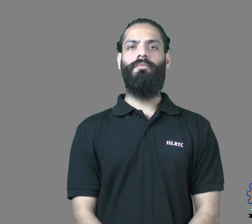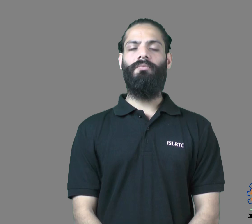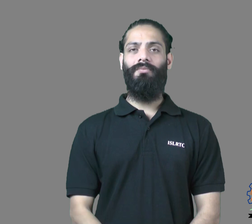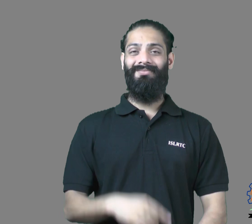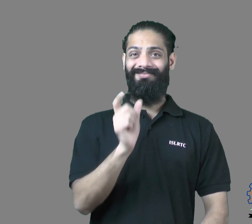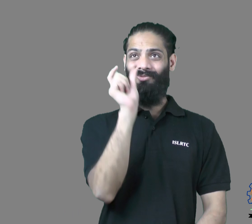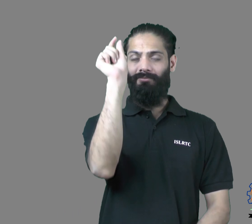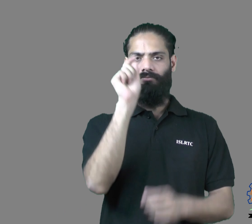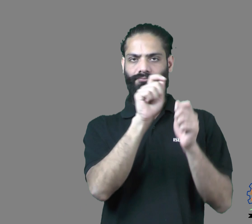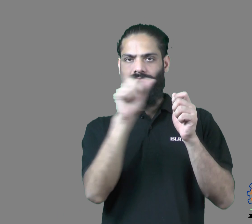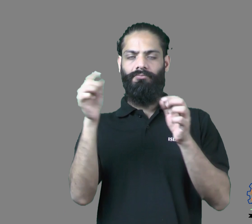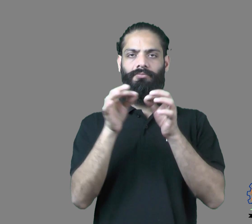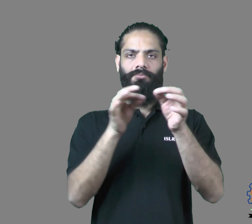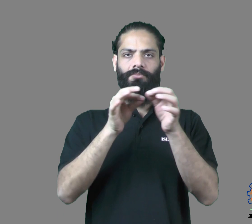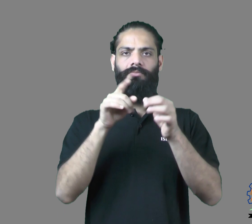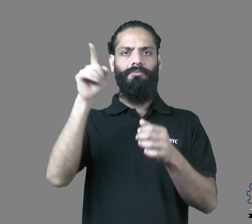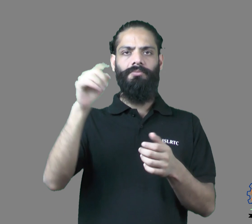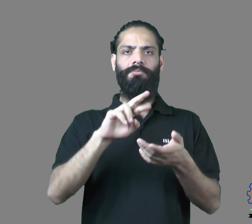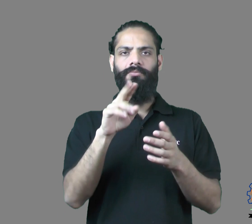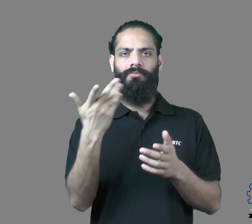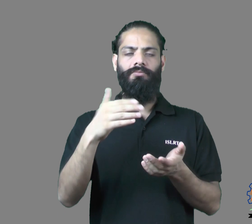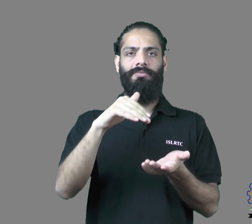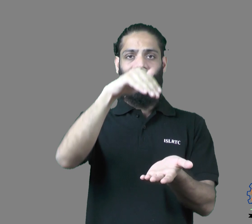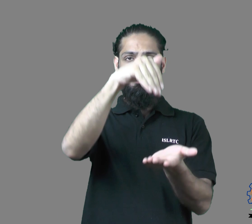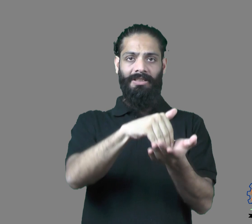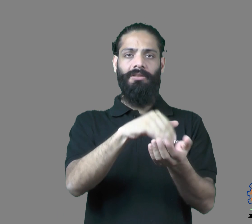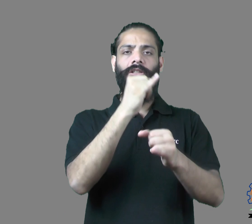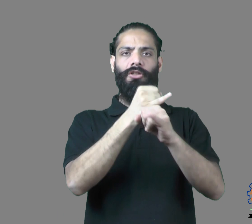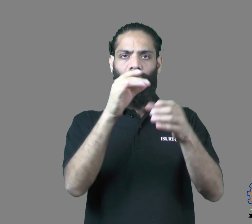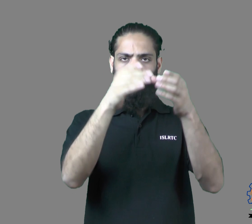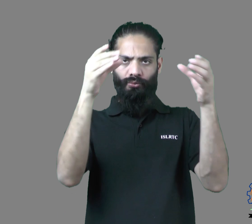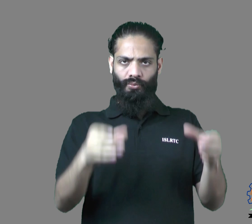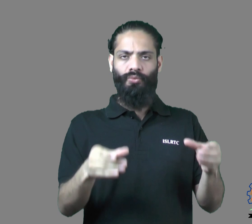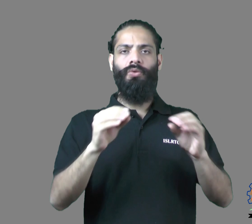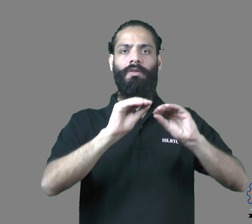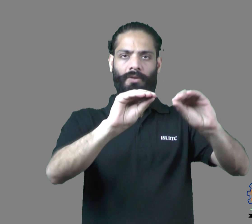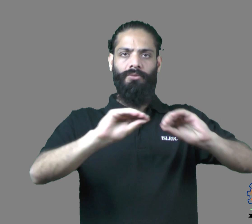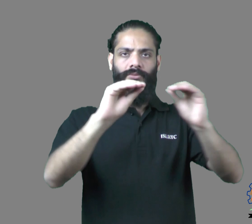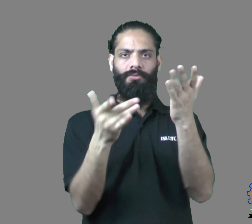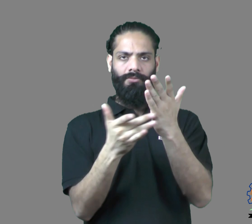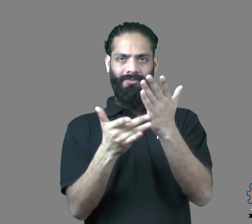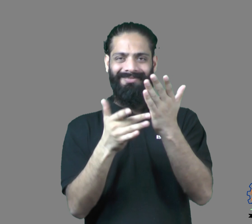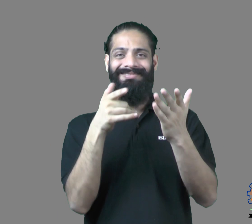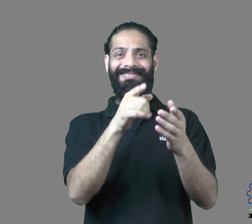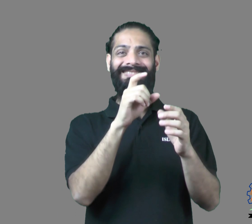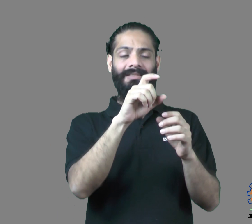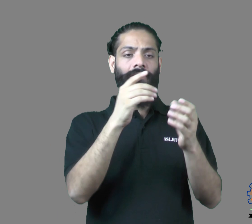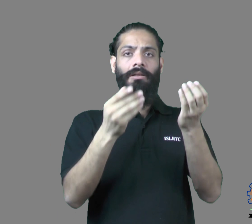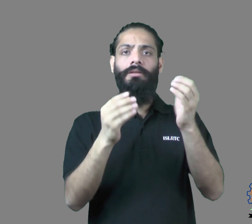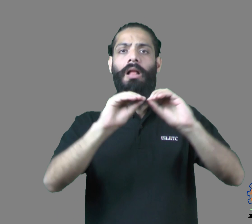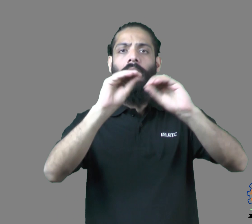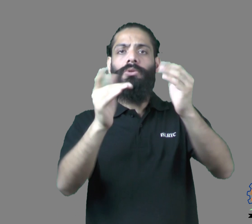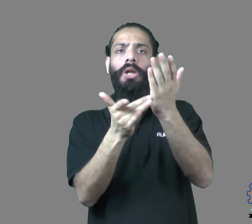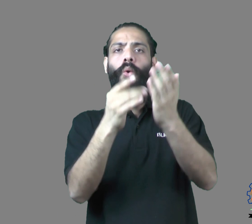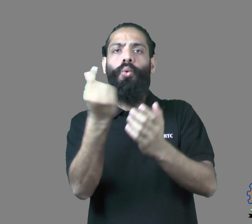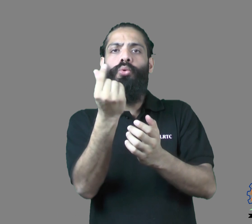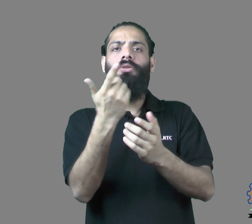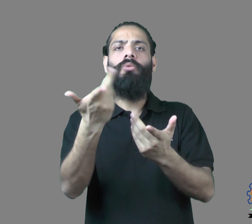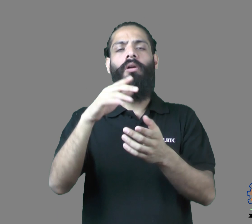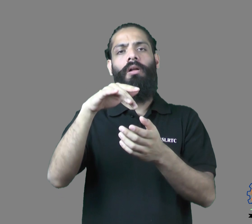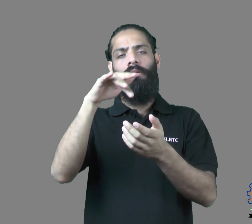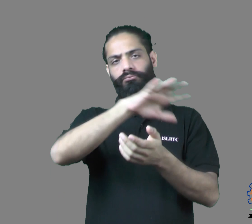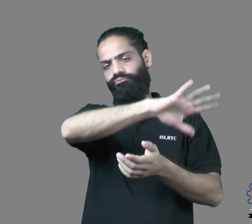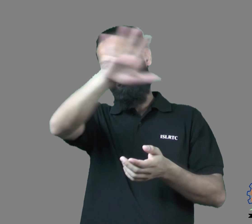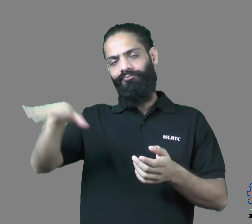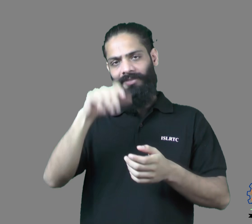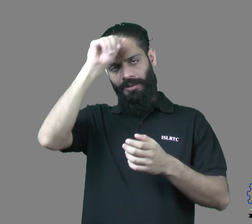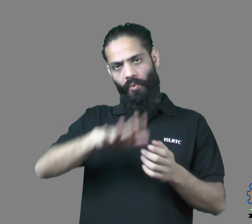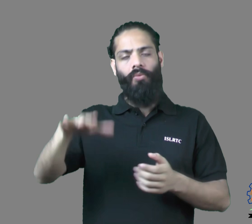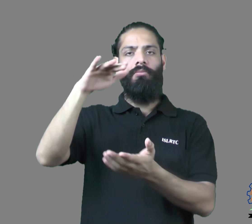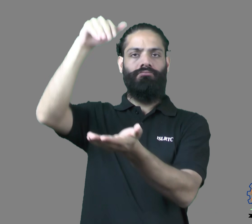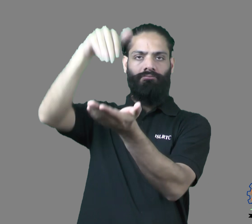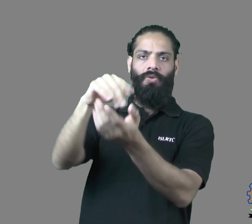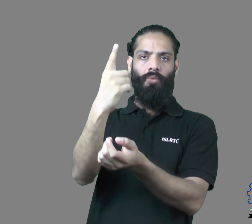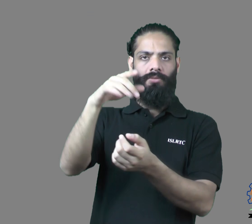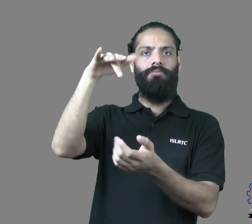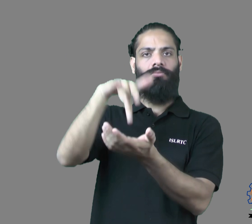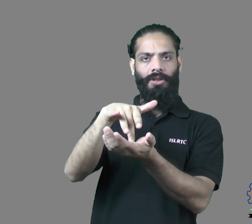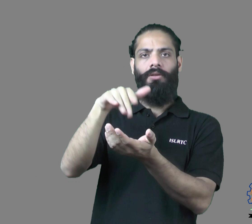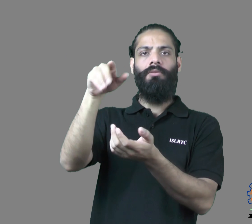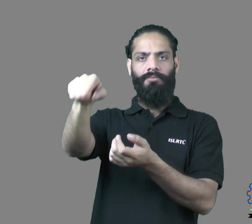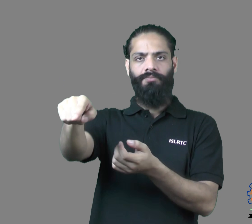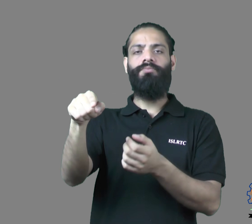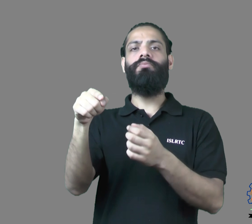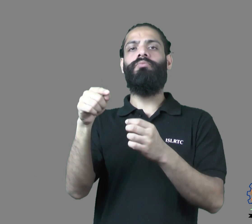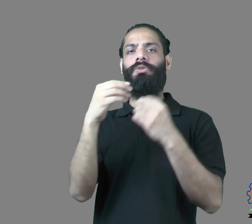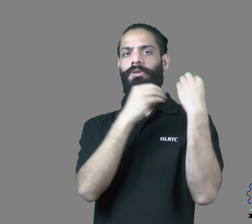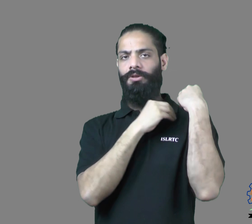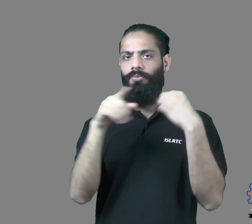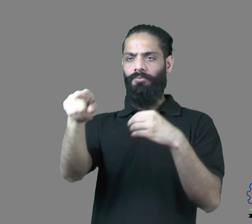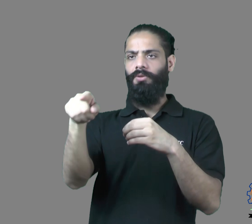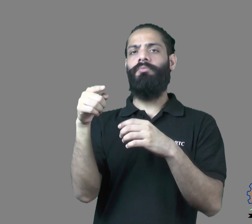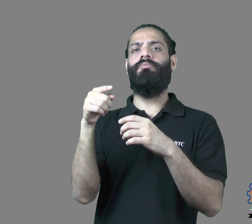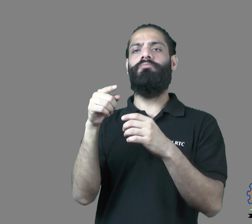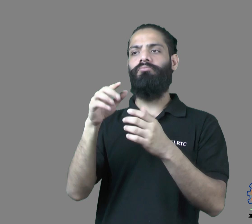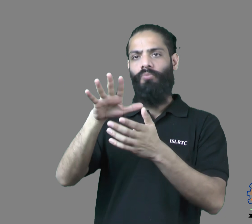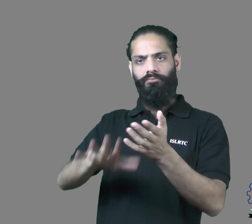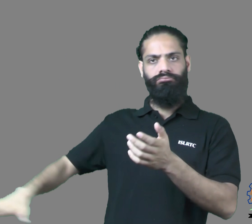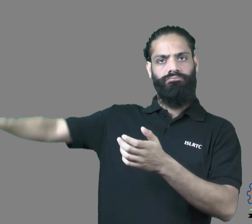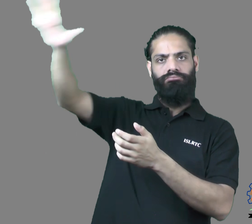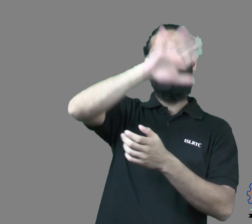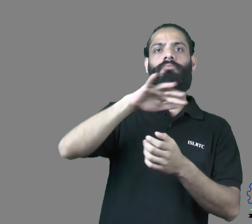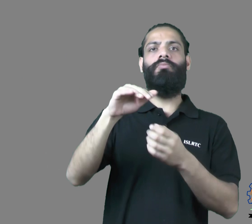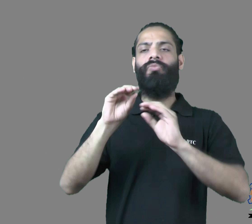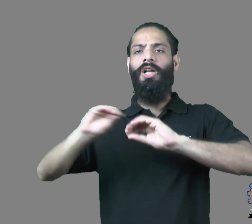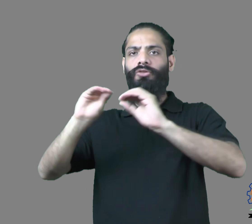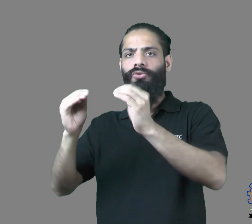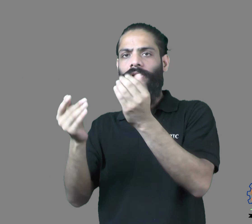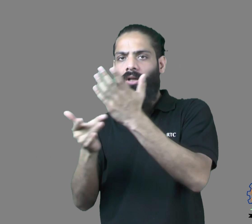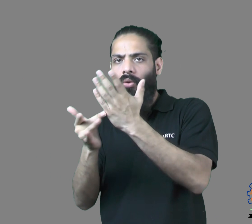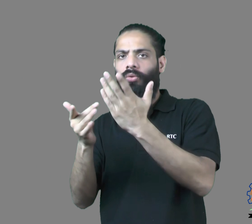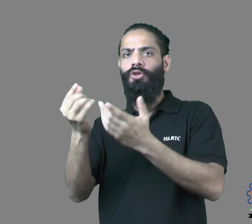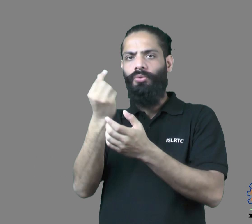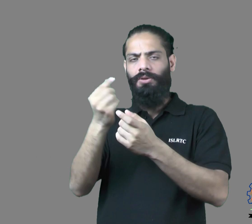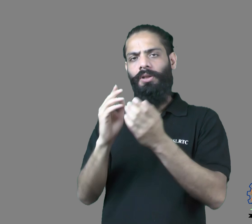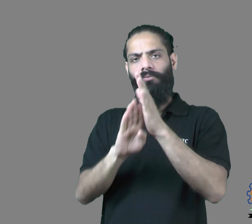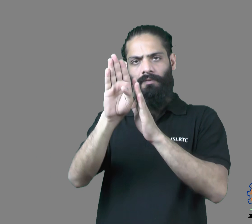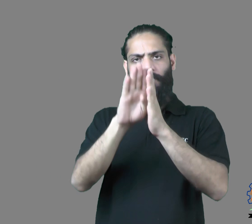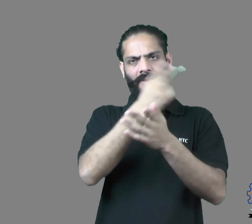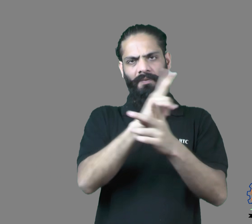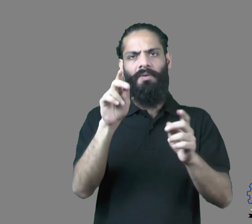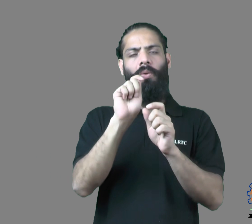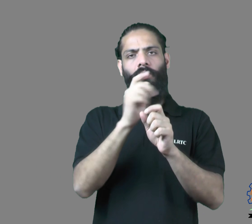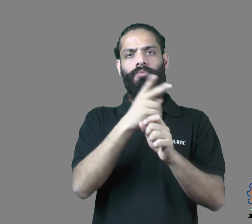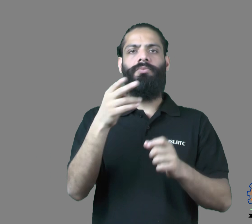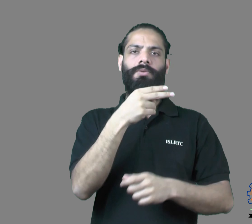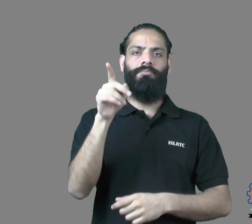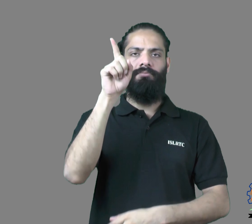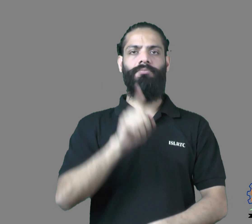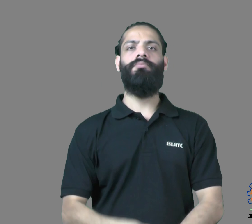Central Institute of Educational Technology (CIET)